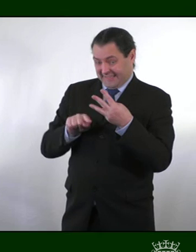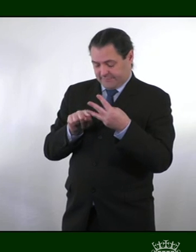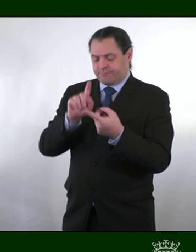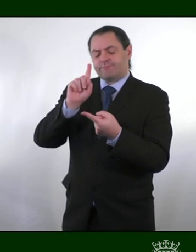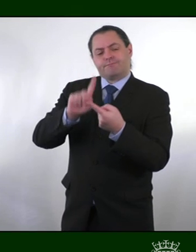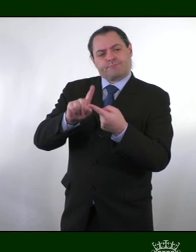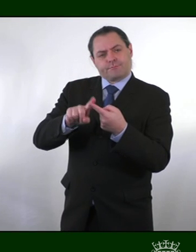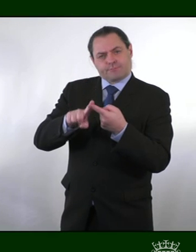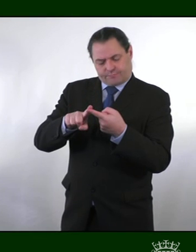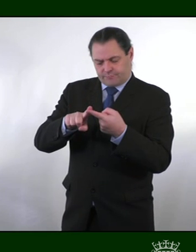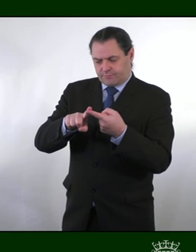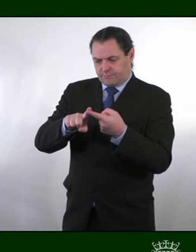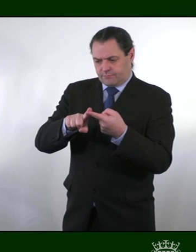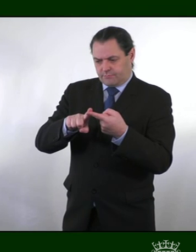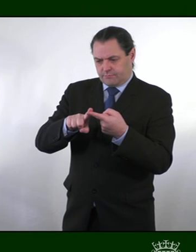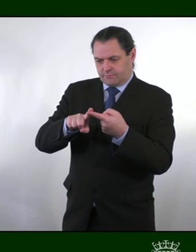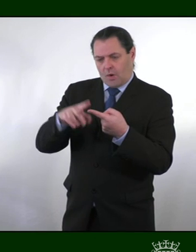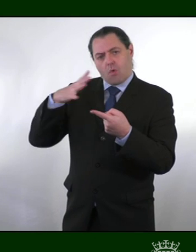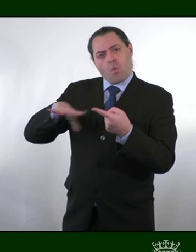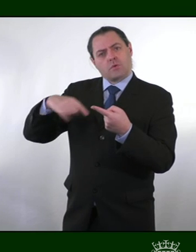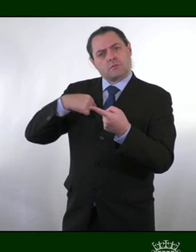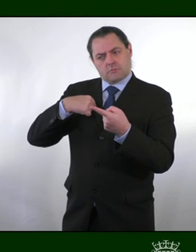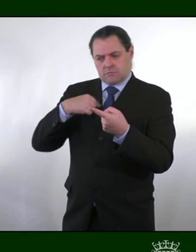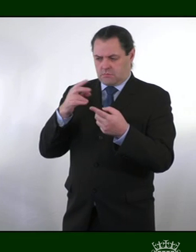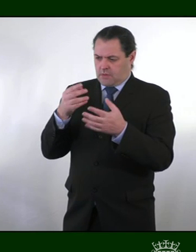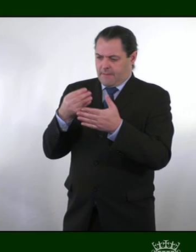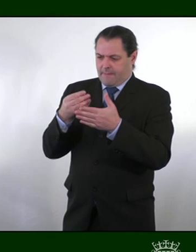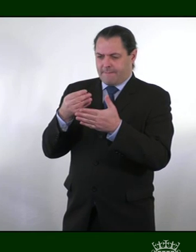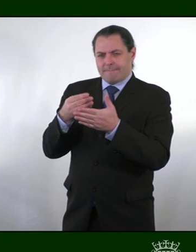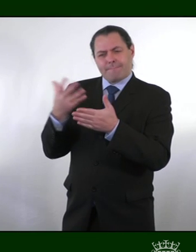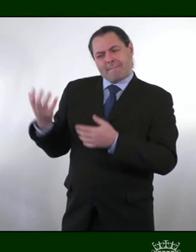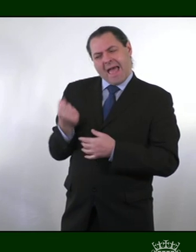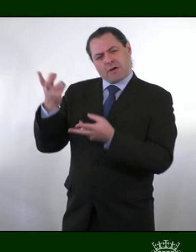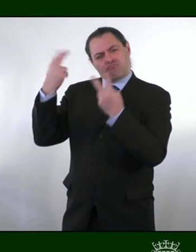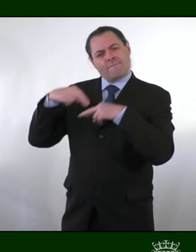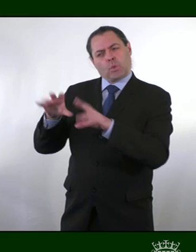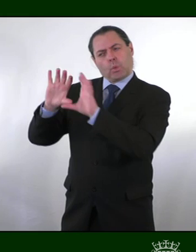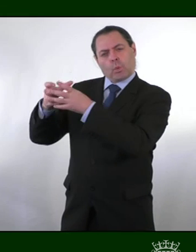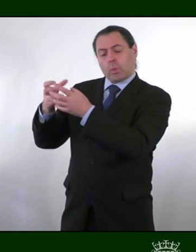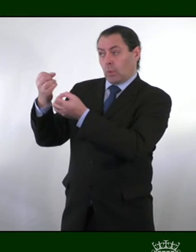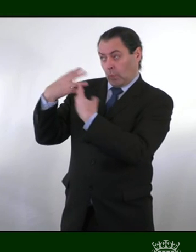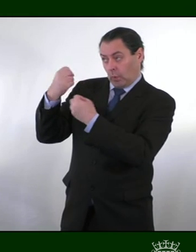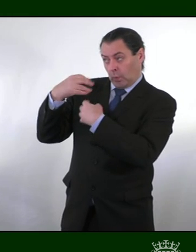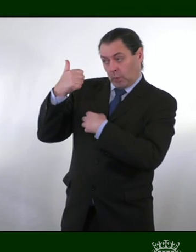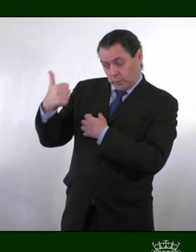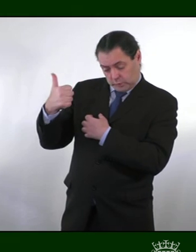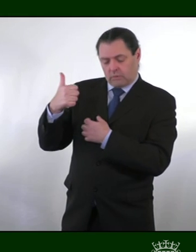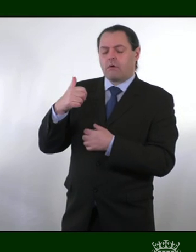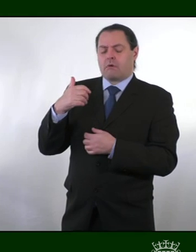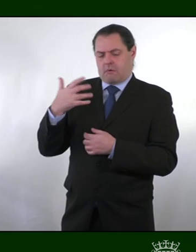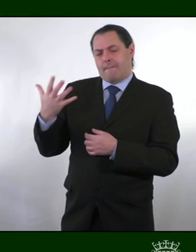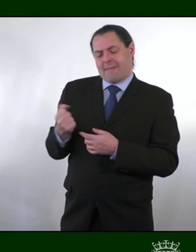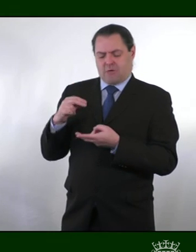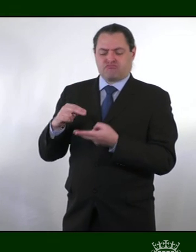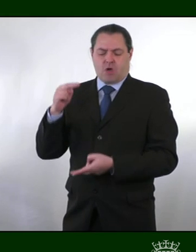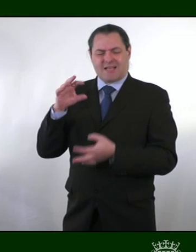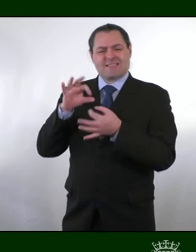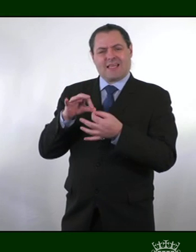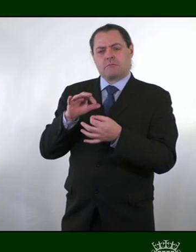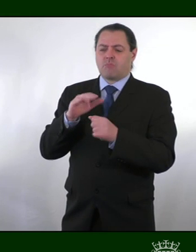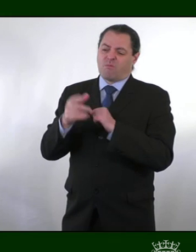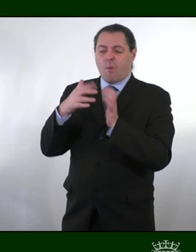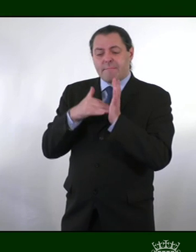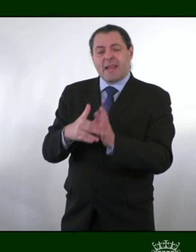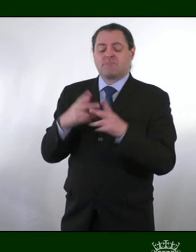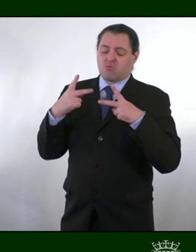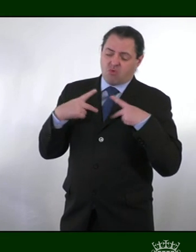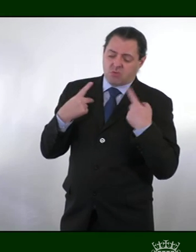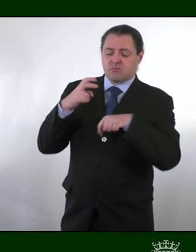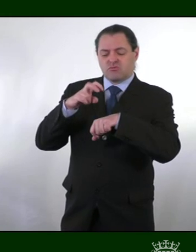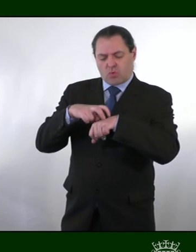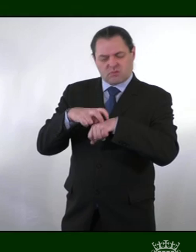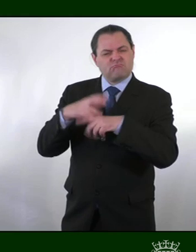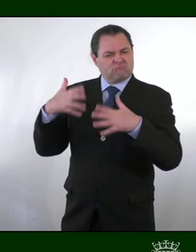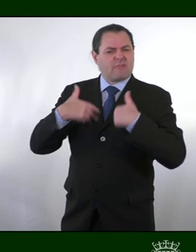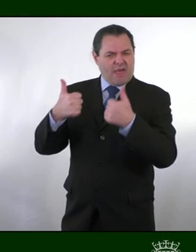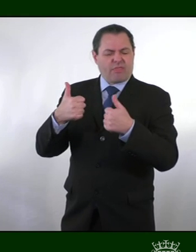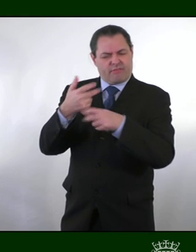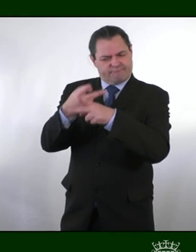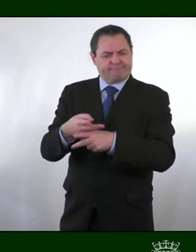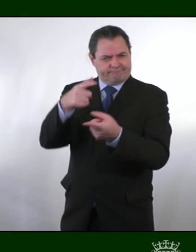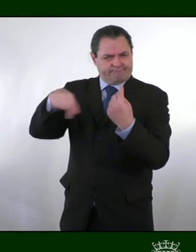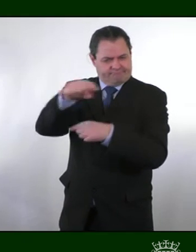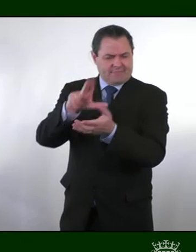First, taking account of the pay review bodies’ advice, we will provide a pay rise to over a million nurses, doctors and others working in the NHS.